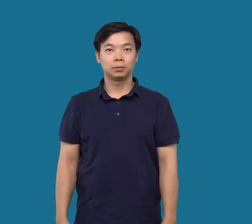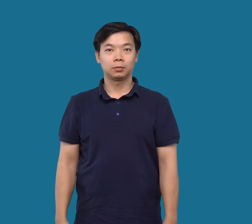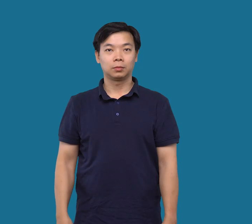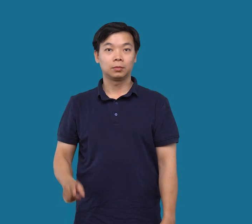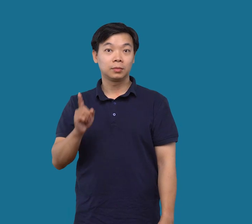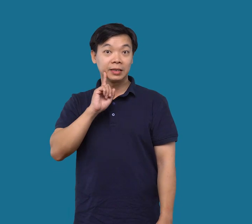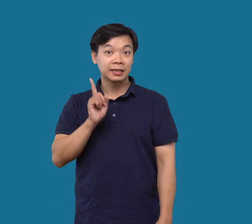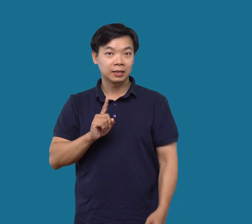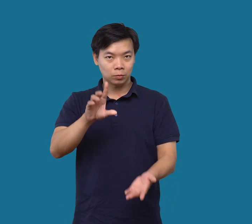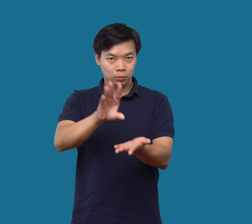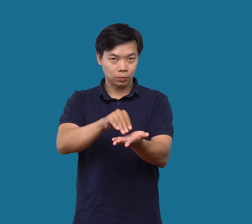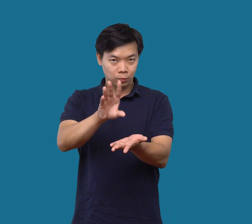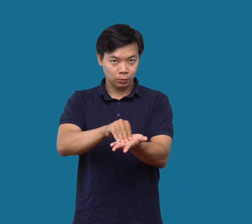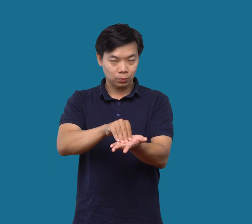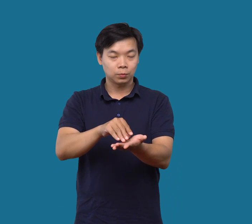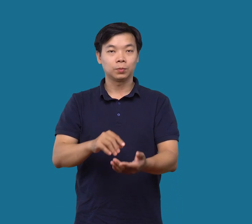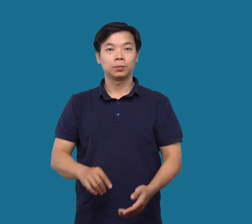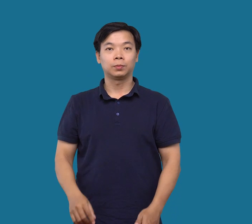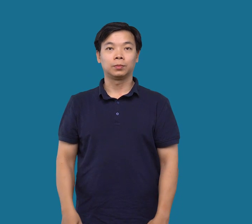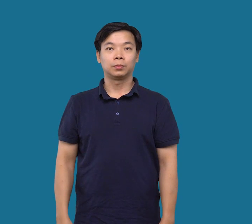nạp điện